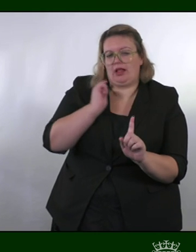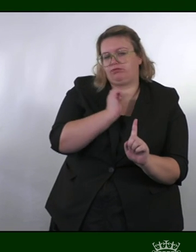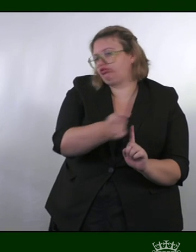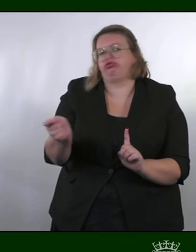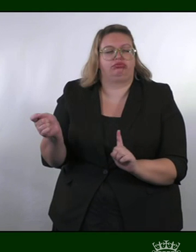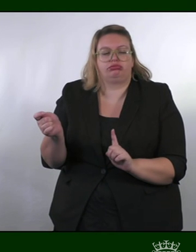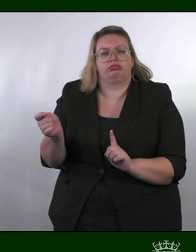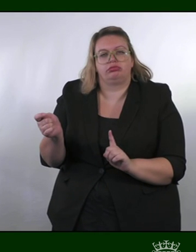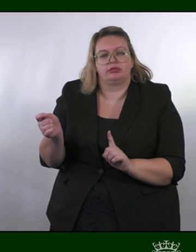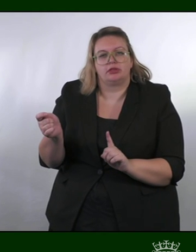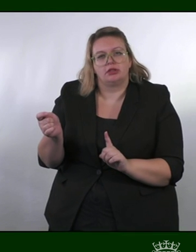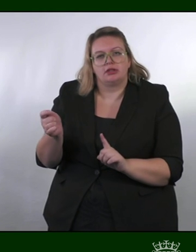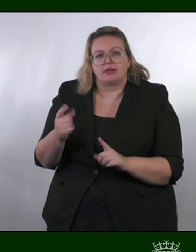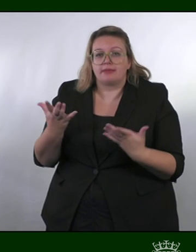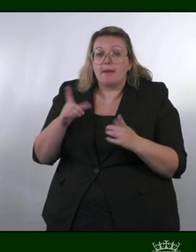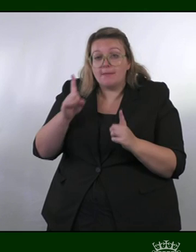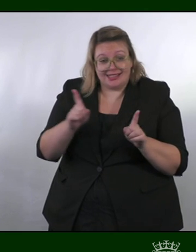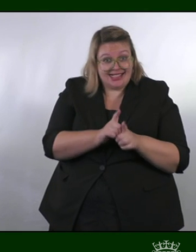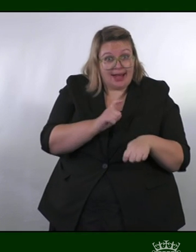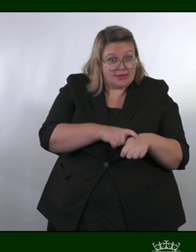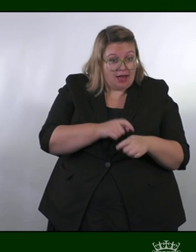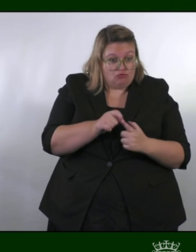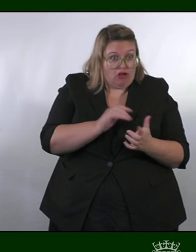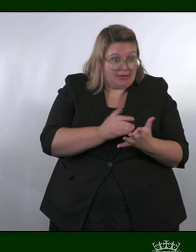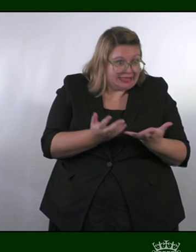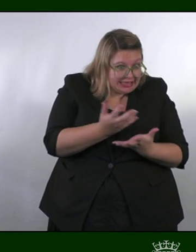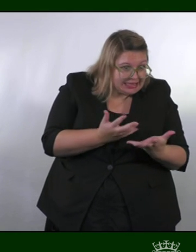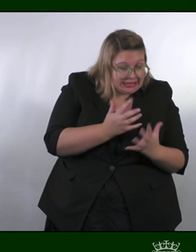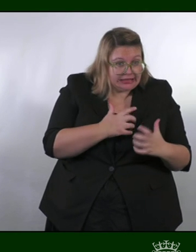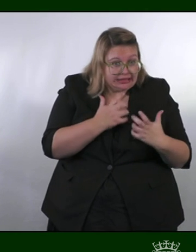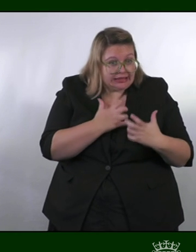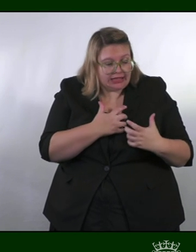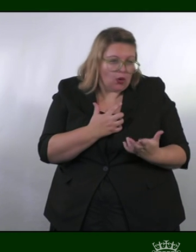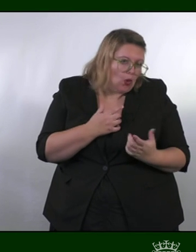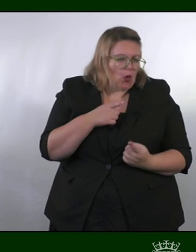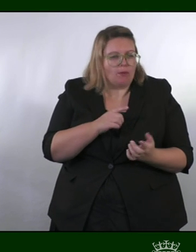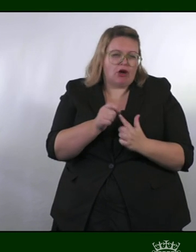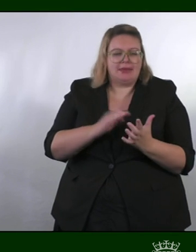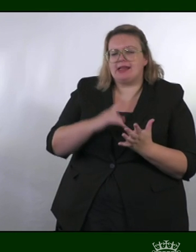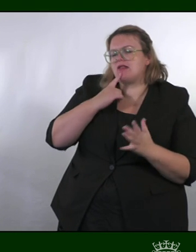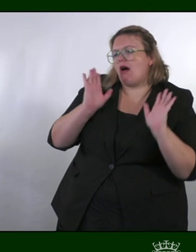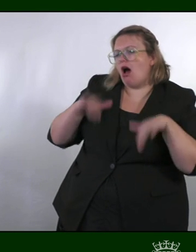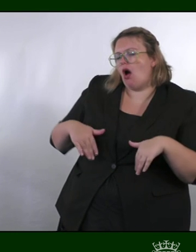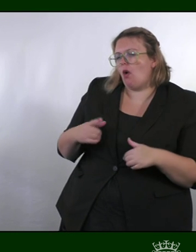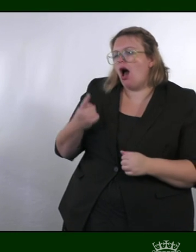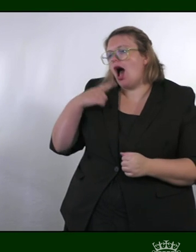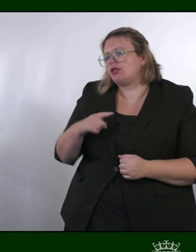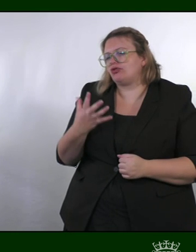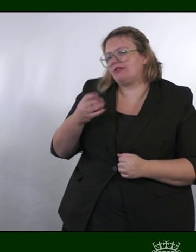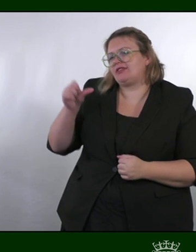Meanwhile, behind closed doors the Prime Minister is complaining that he cannot get by on his £150,000 salary.